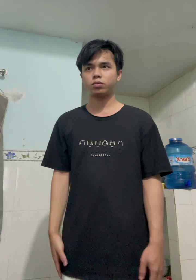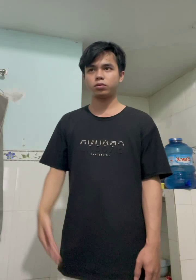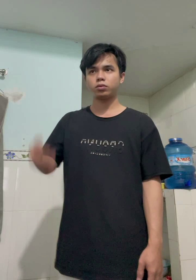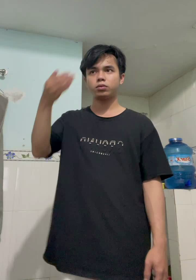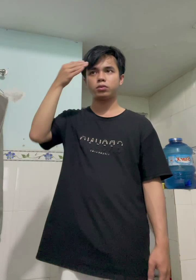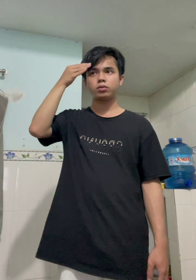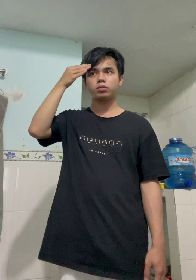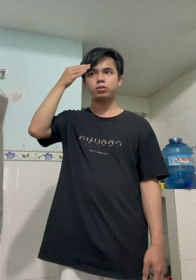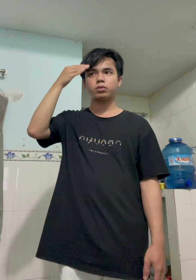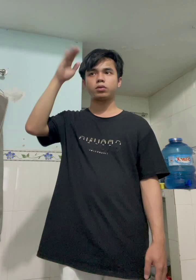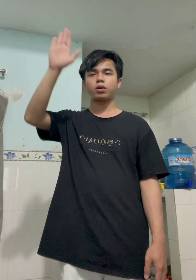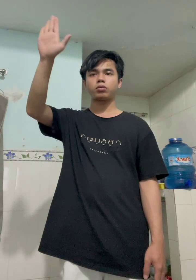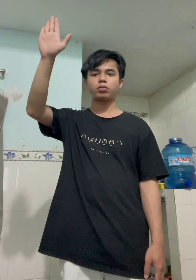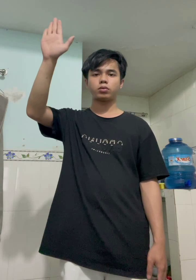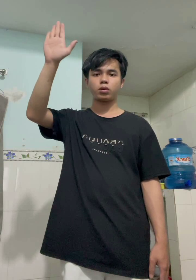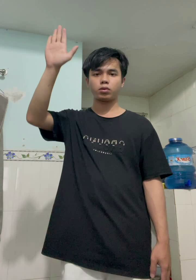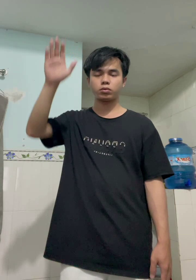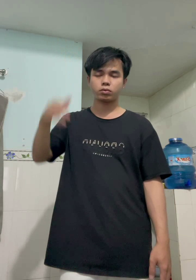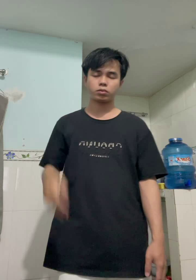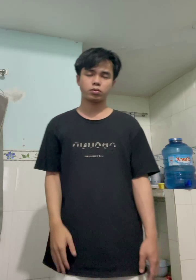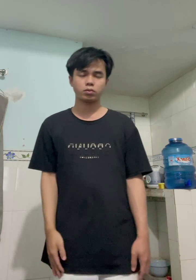khong biet